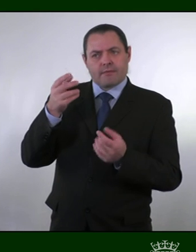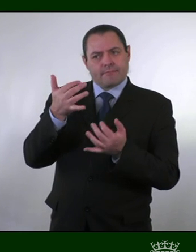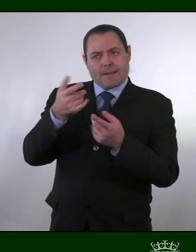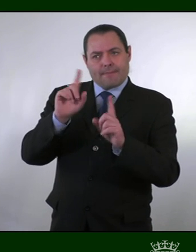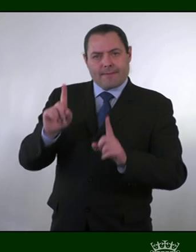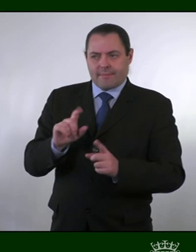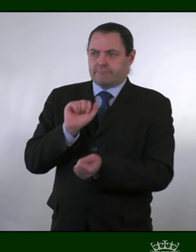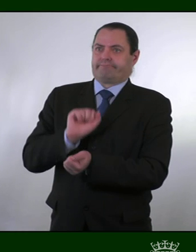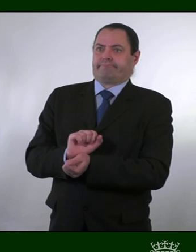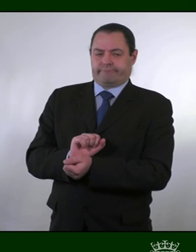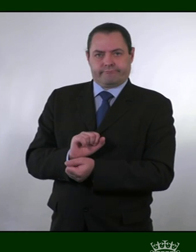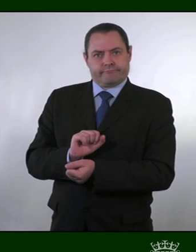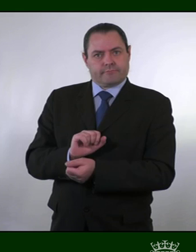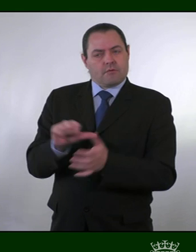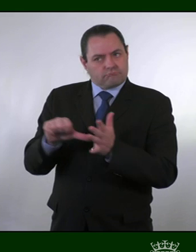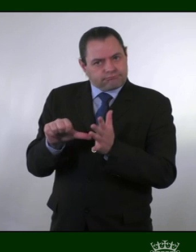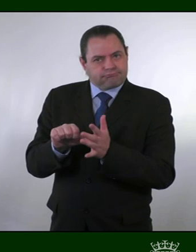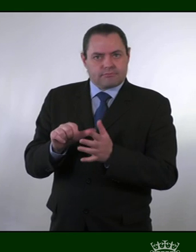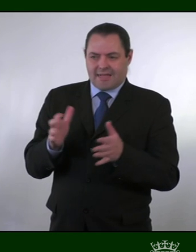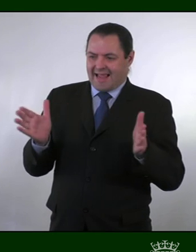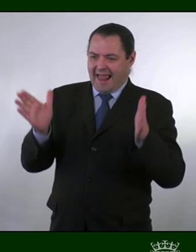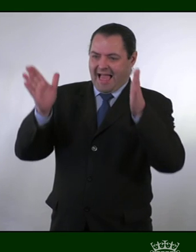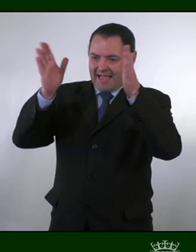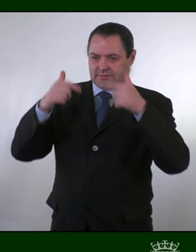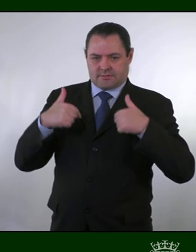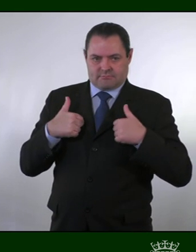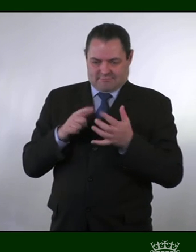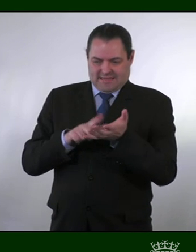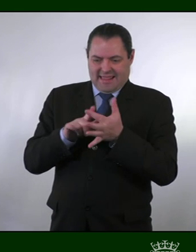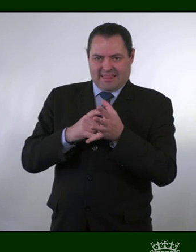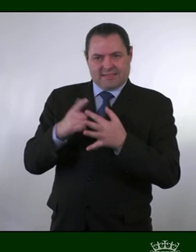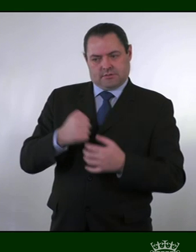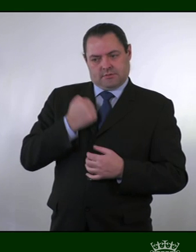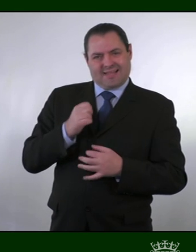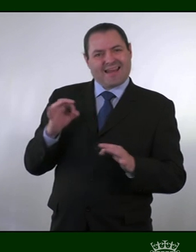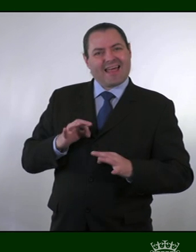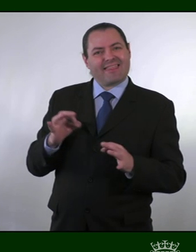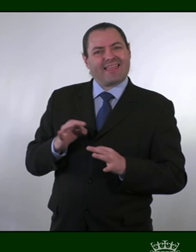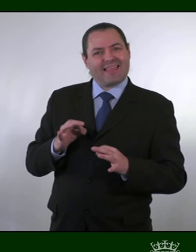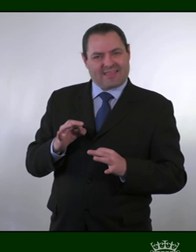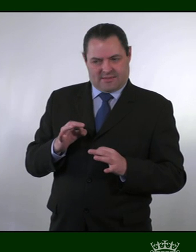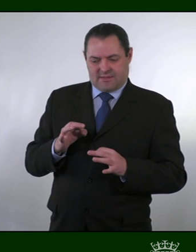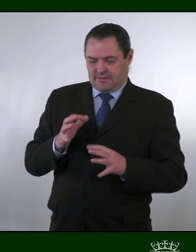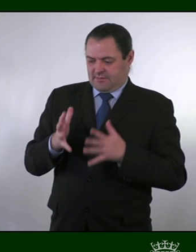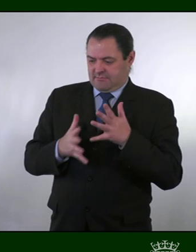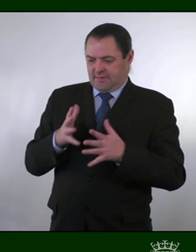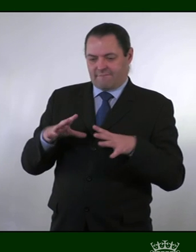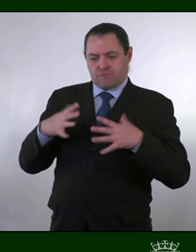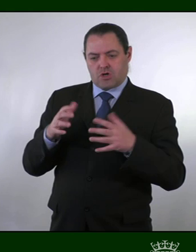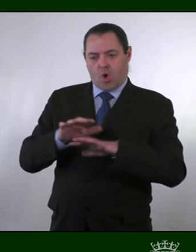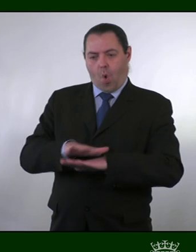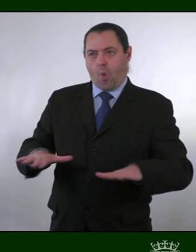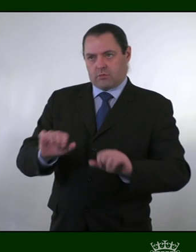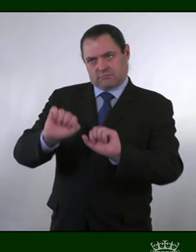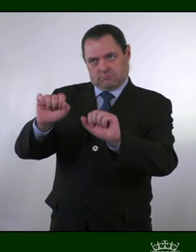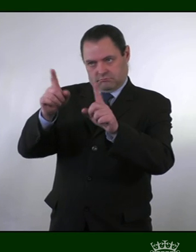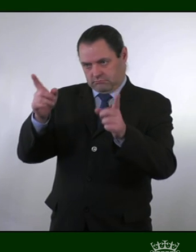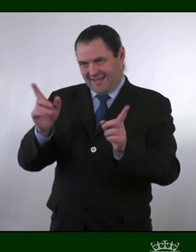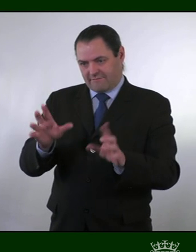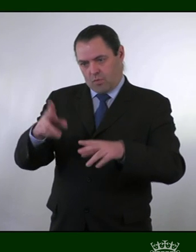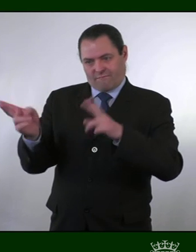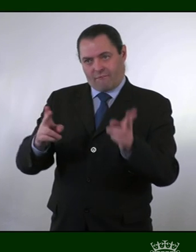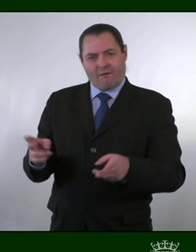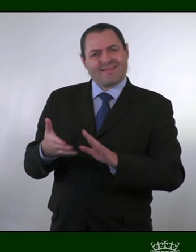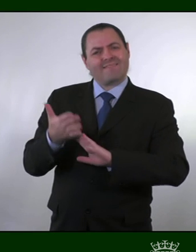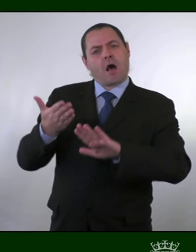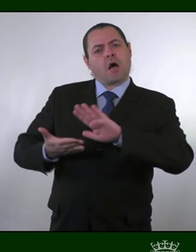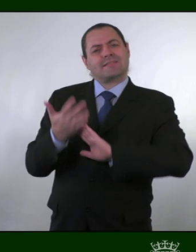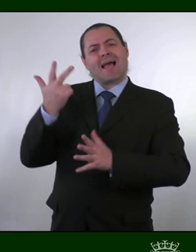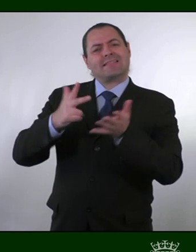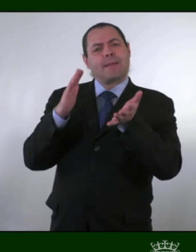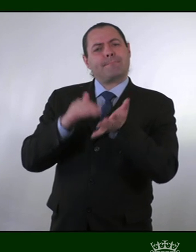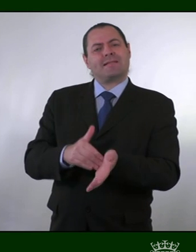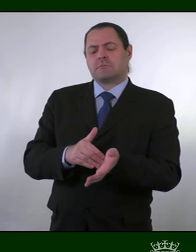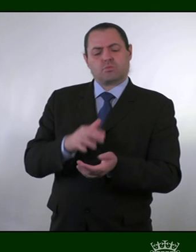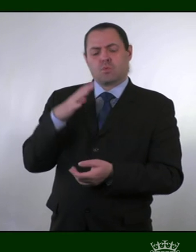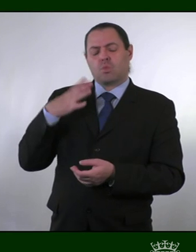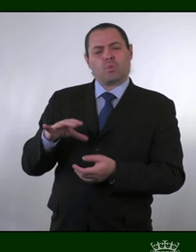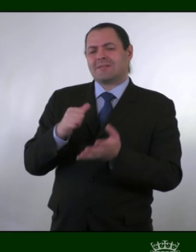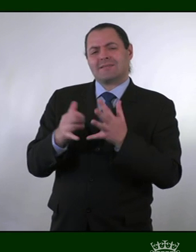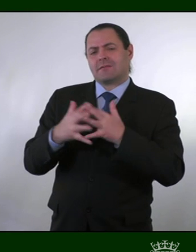It is not right or fair because if your building is under 18 metres you do not need one of these EWS1 forms, and you would hope that lenders would understand that.